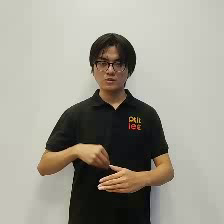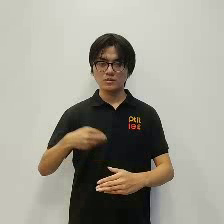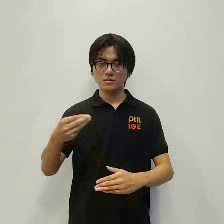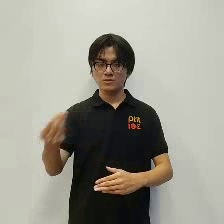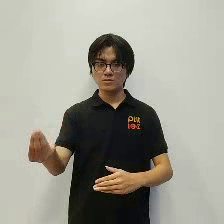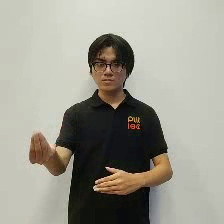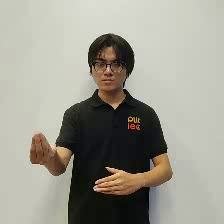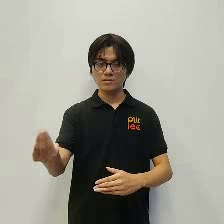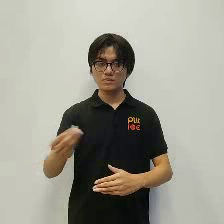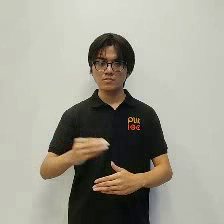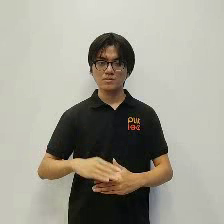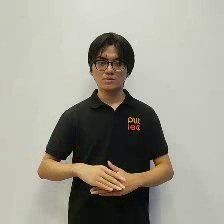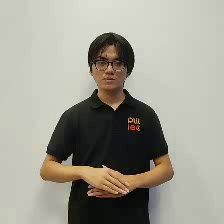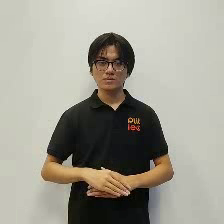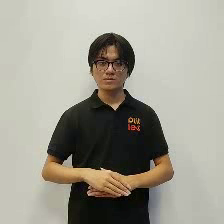Mua